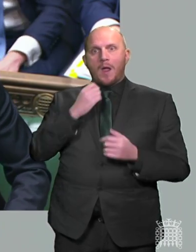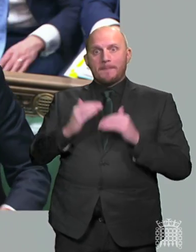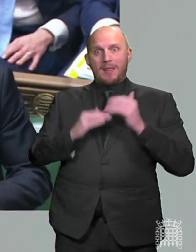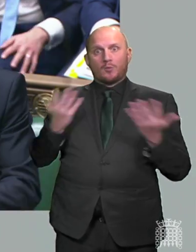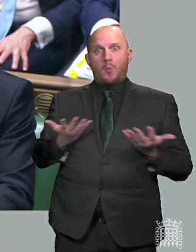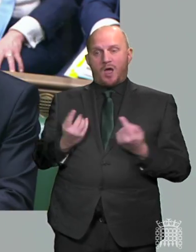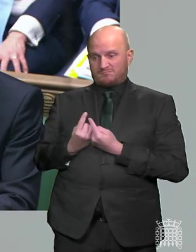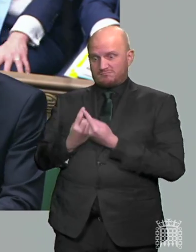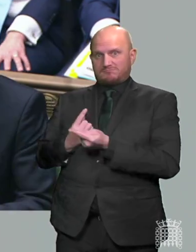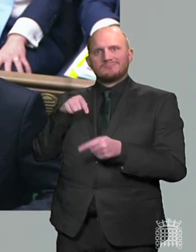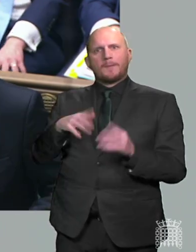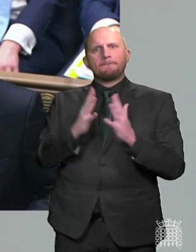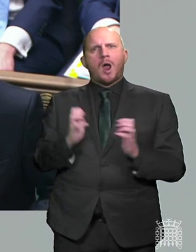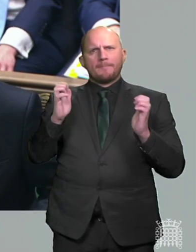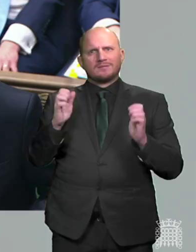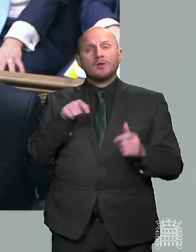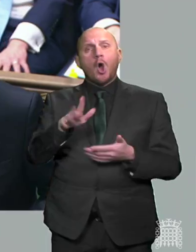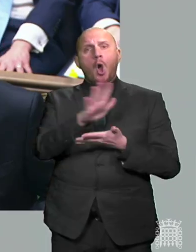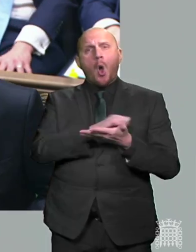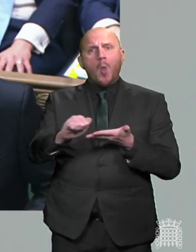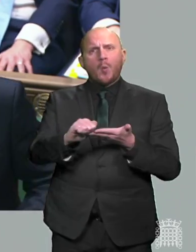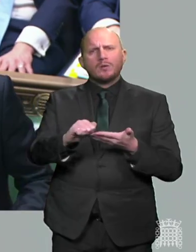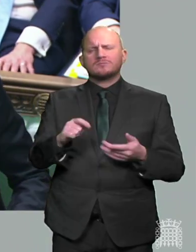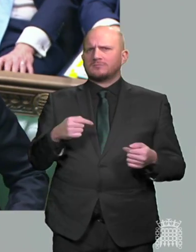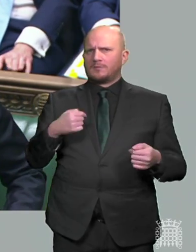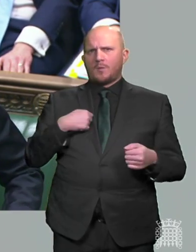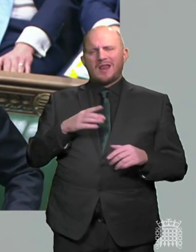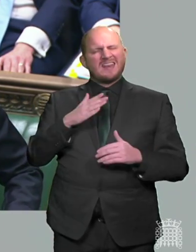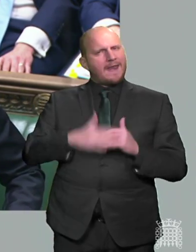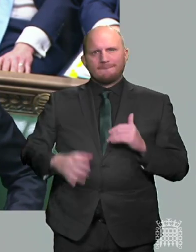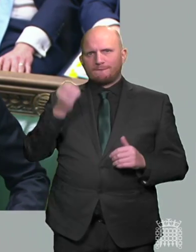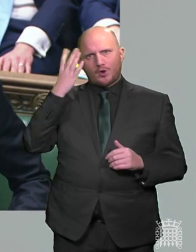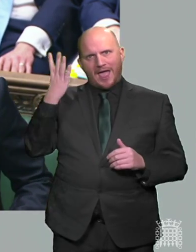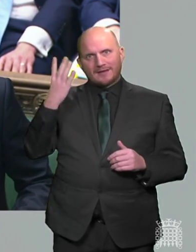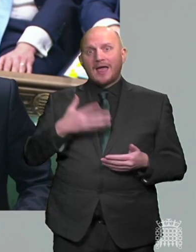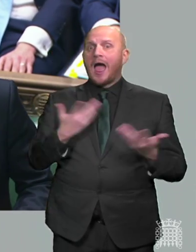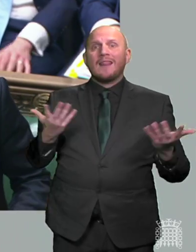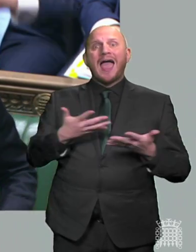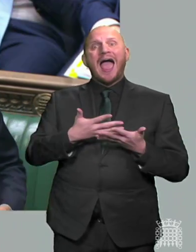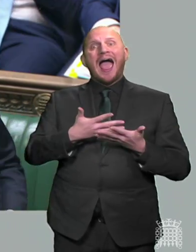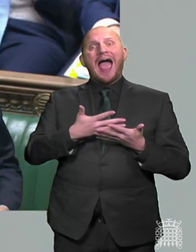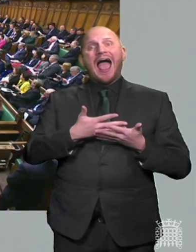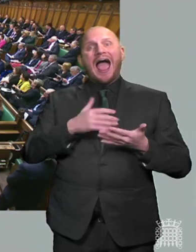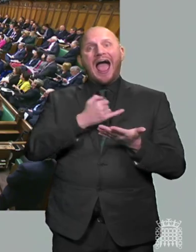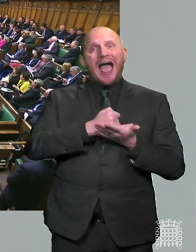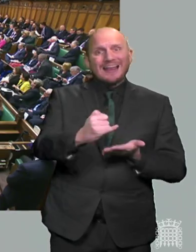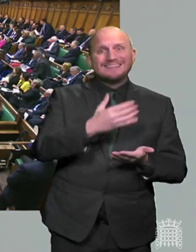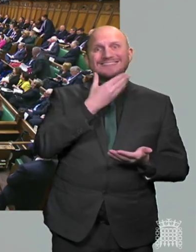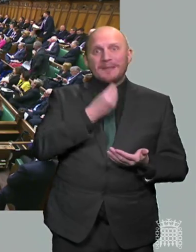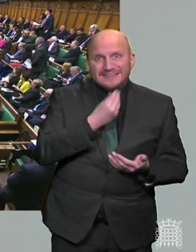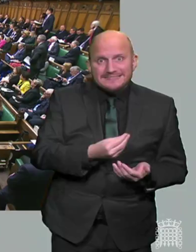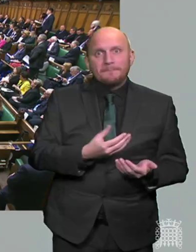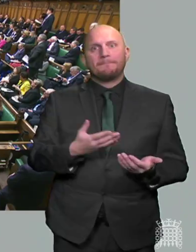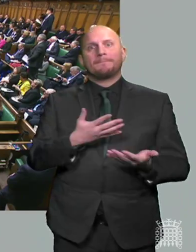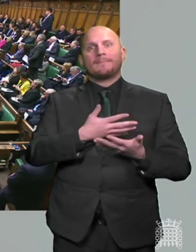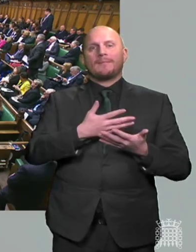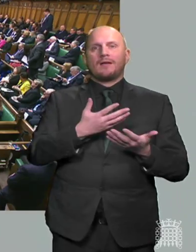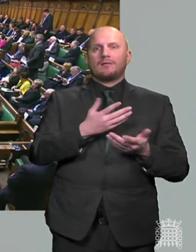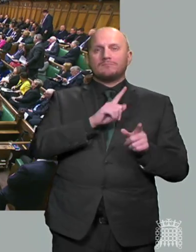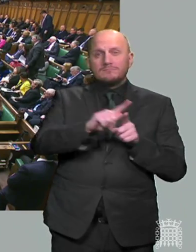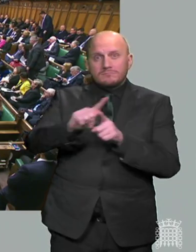We must never forget the holocaust and we must stamp out antisemitism and prejudice in all its forms wherever we find it.